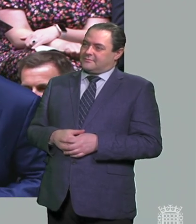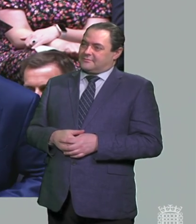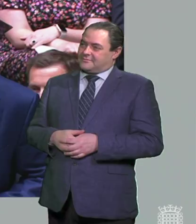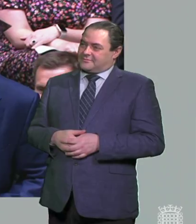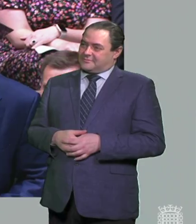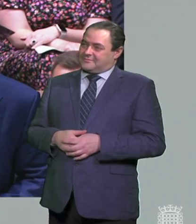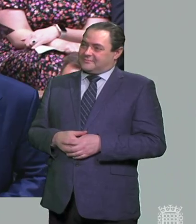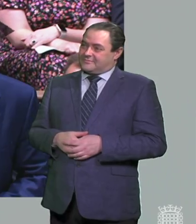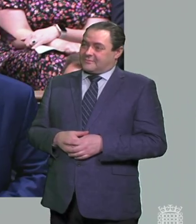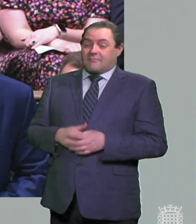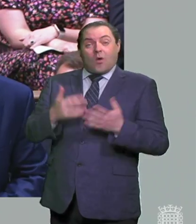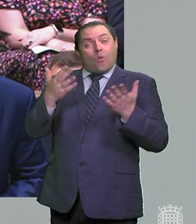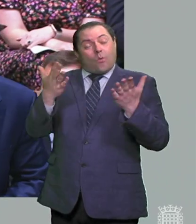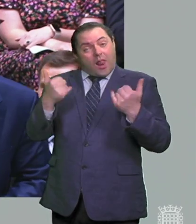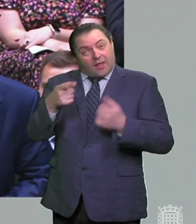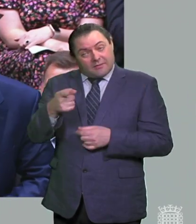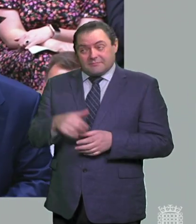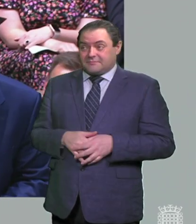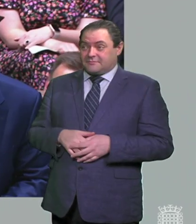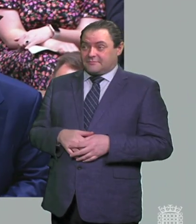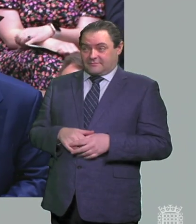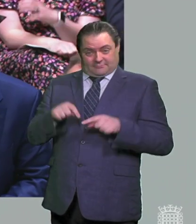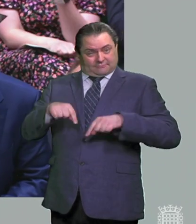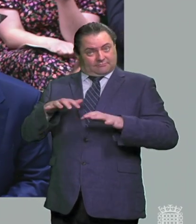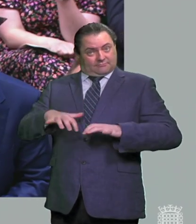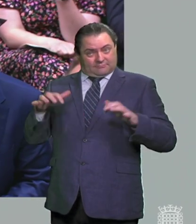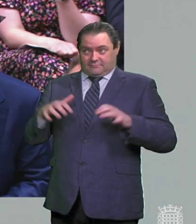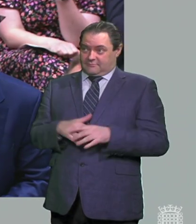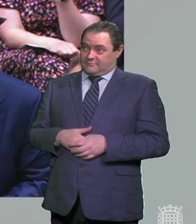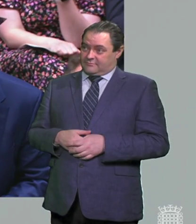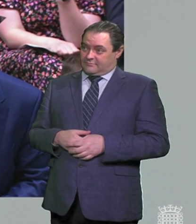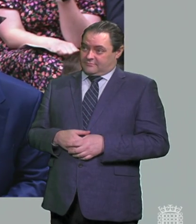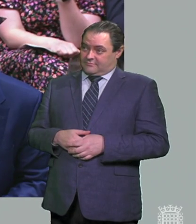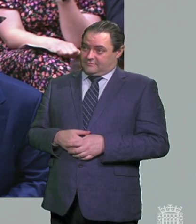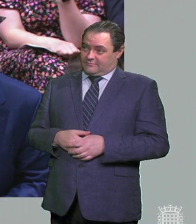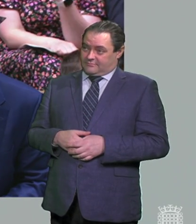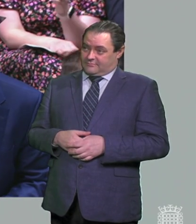I welcome the honourable Lady to the Chamber.